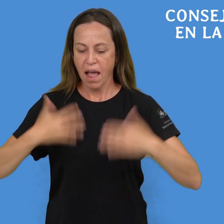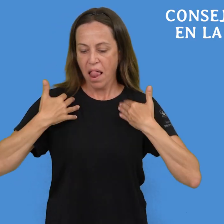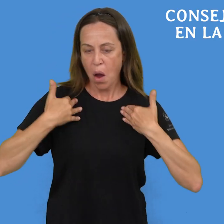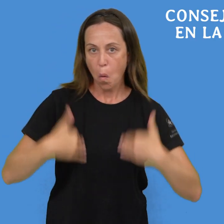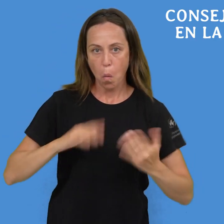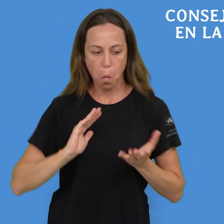cuerpo